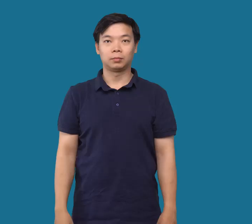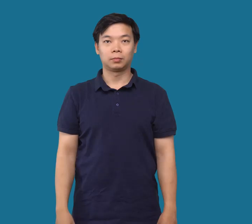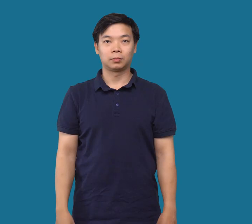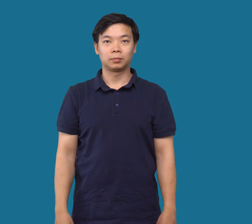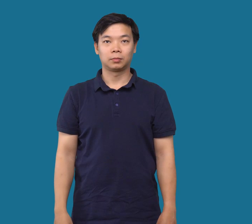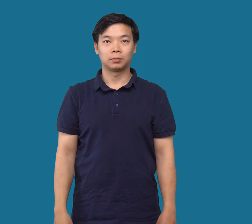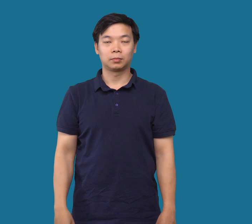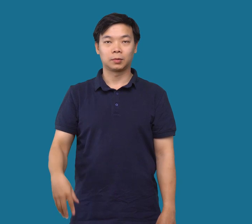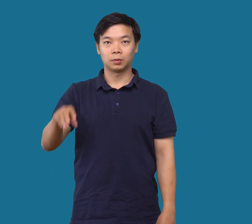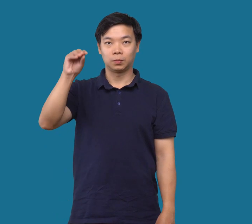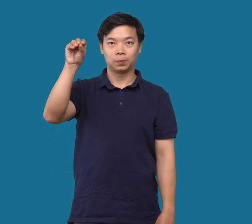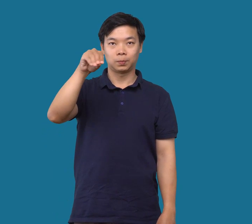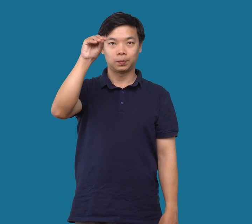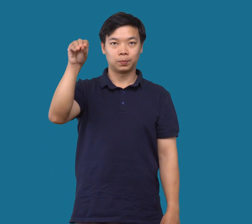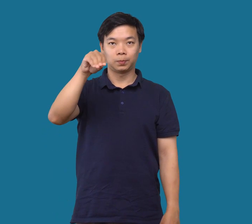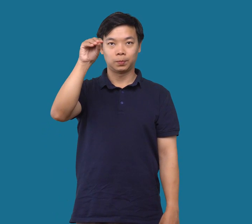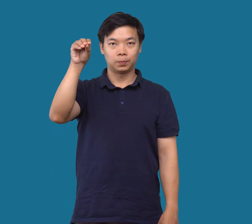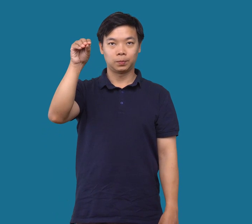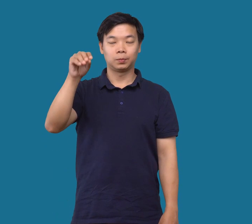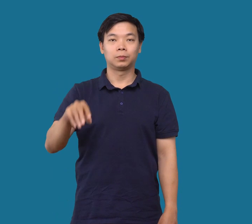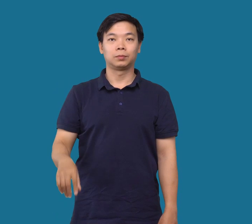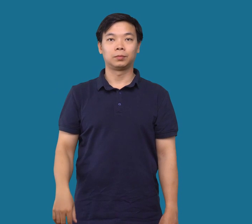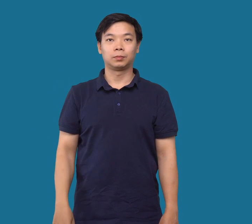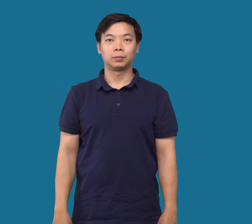con ong